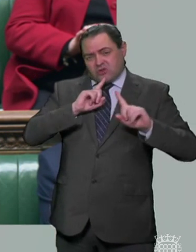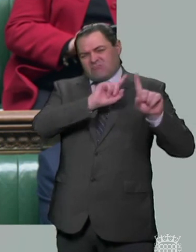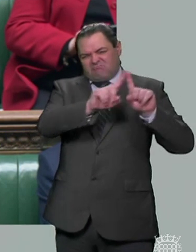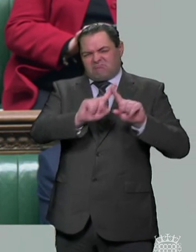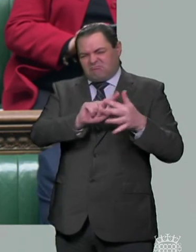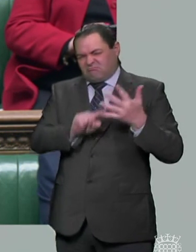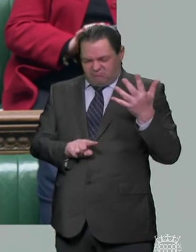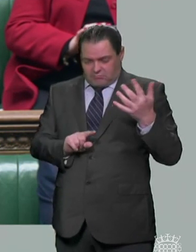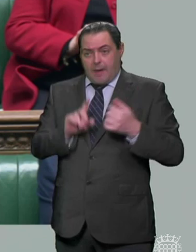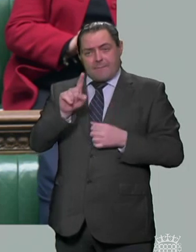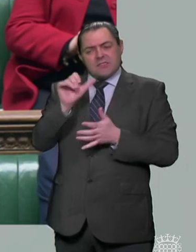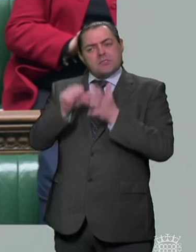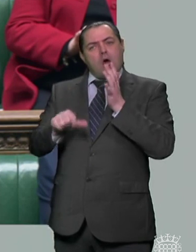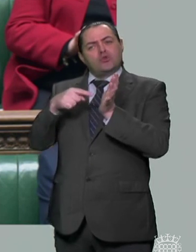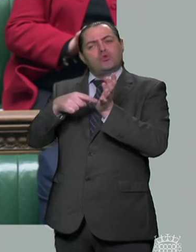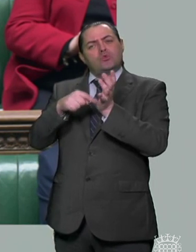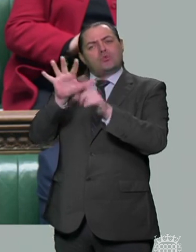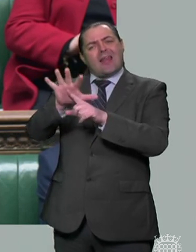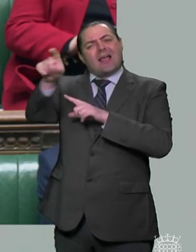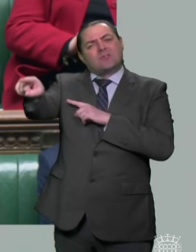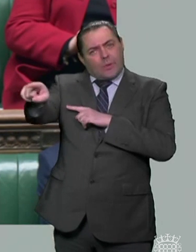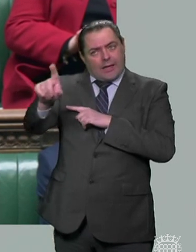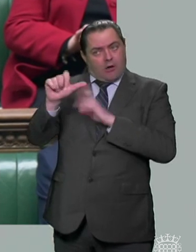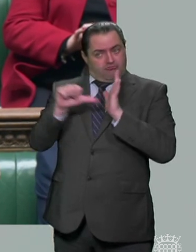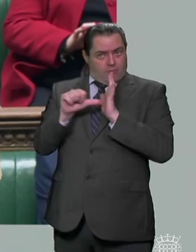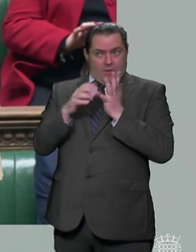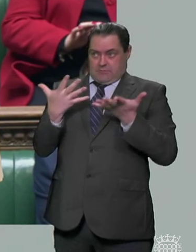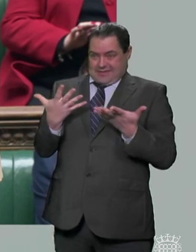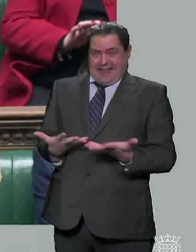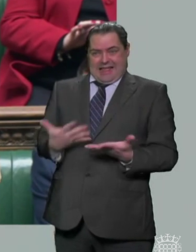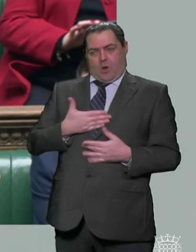Our essential services are buckling under the pressure now.